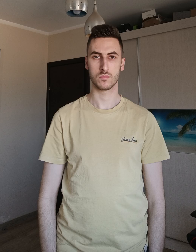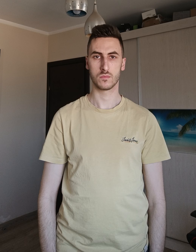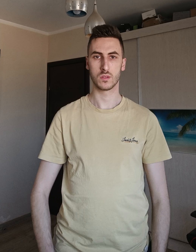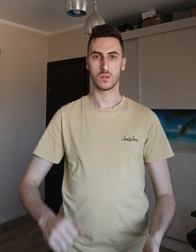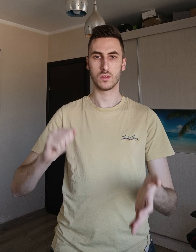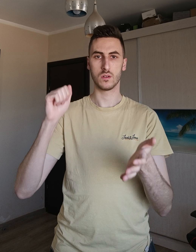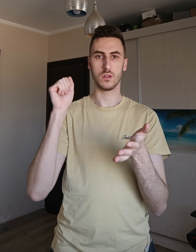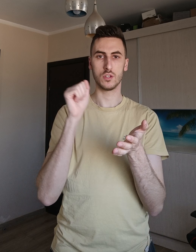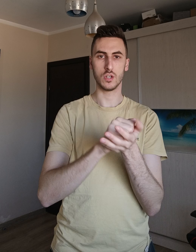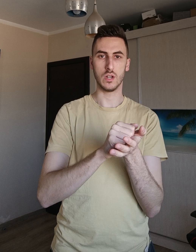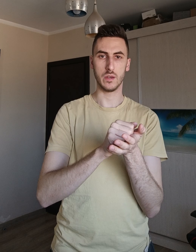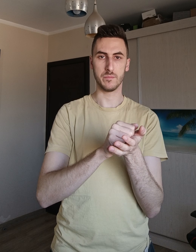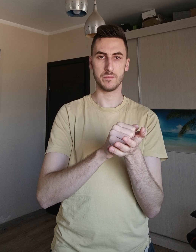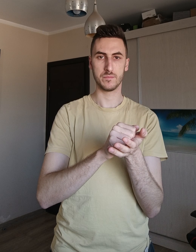לשלם